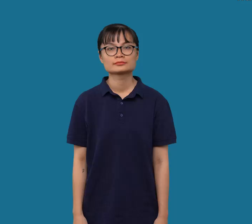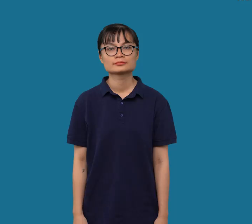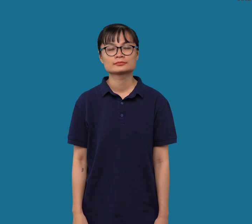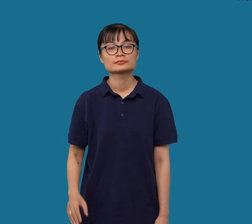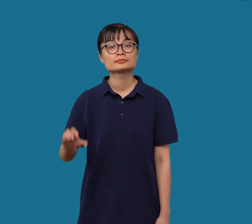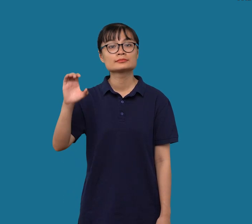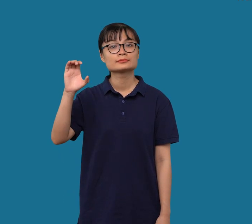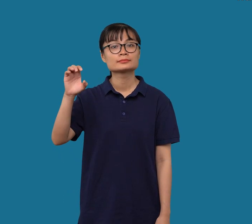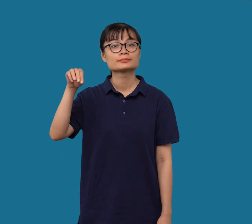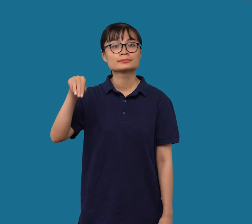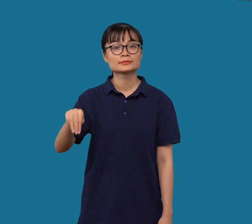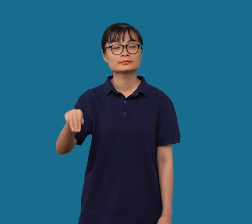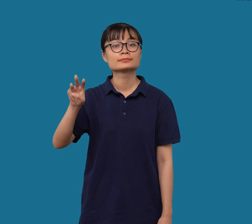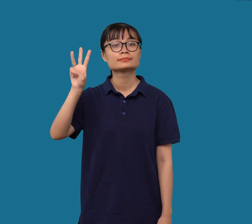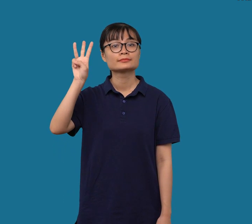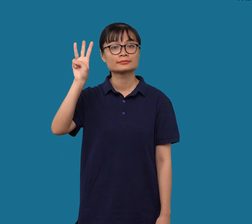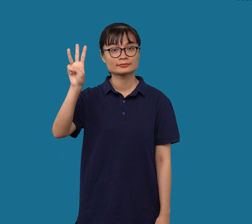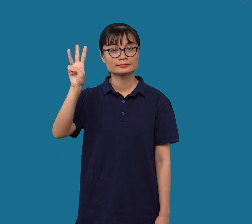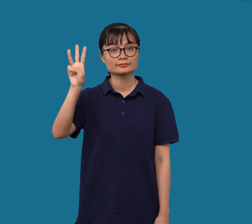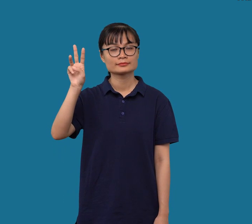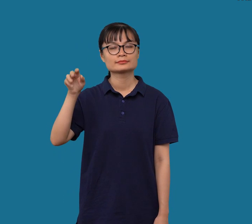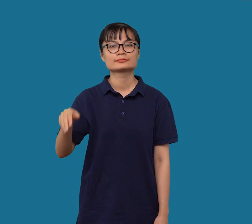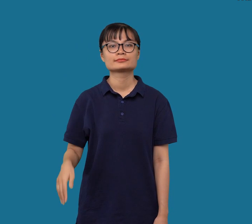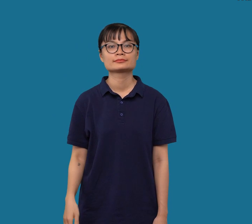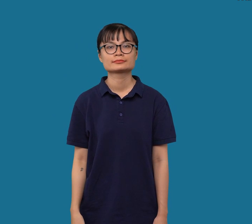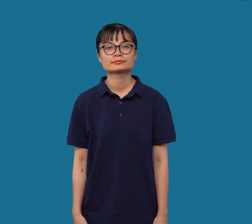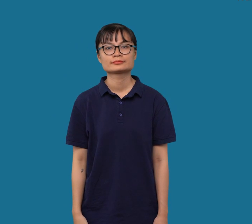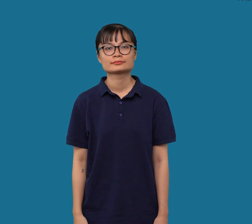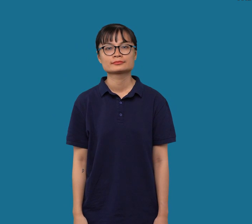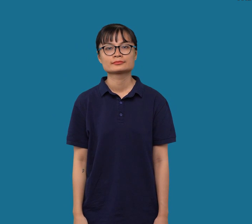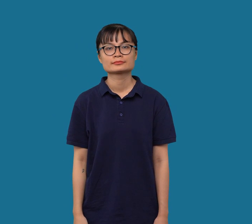xăng-ti-mét (cm)